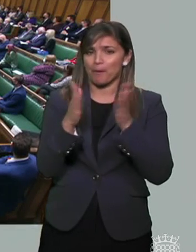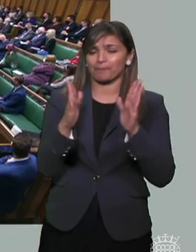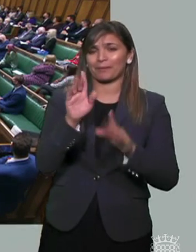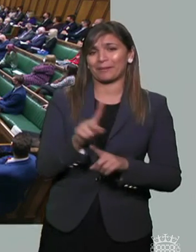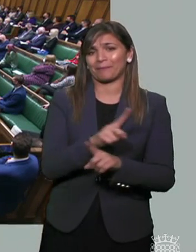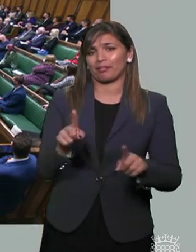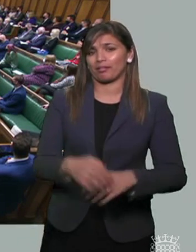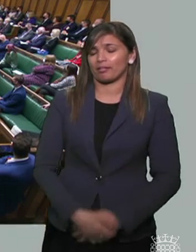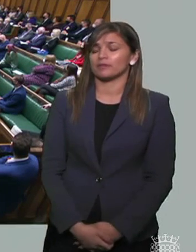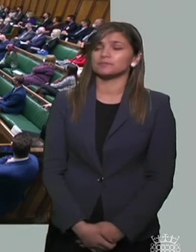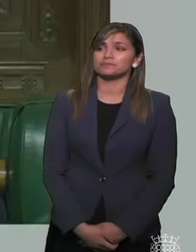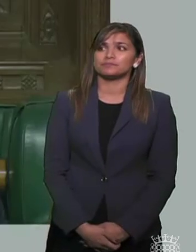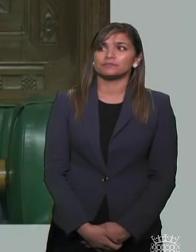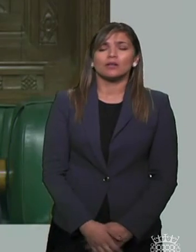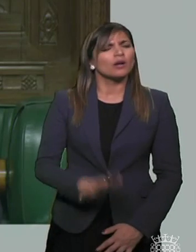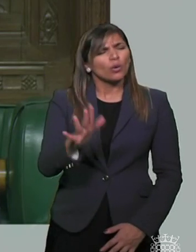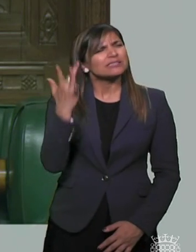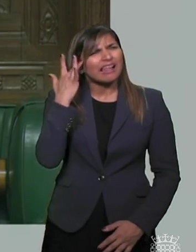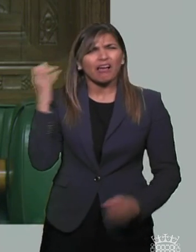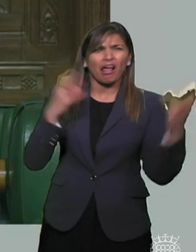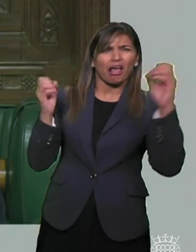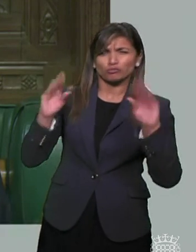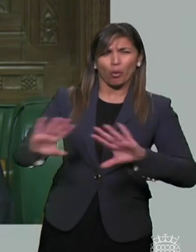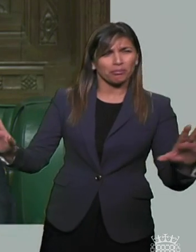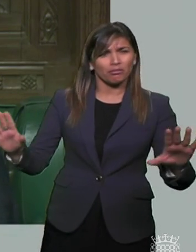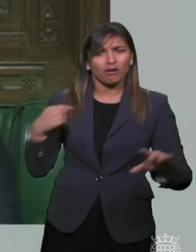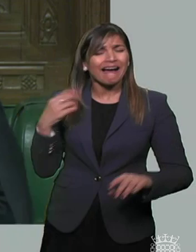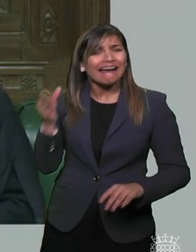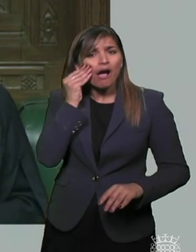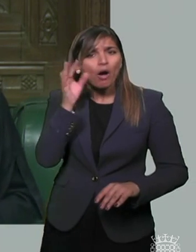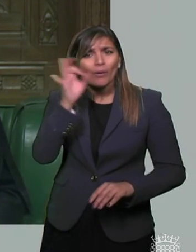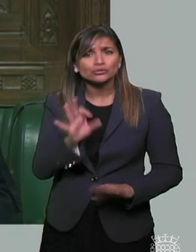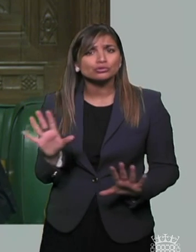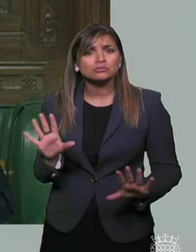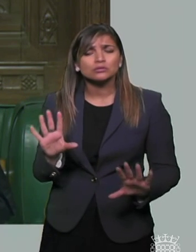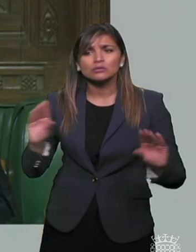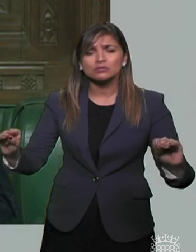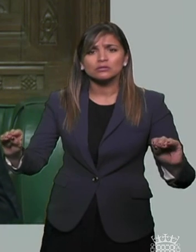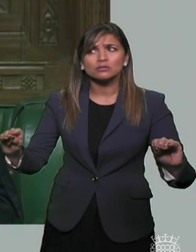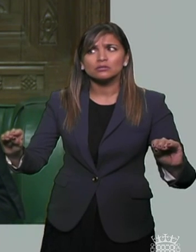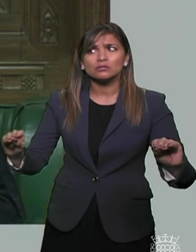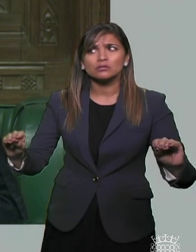Order. This is silly, because I cannot hear the question. I will hear the question.